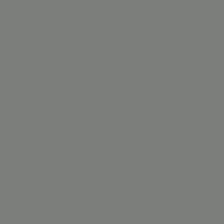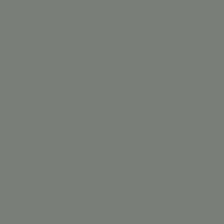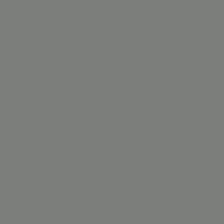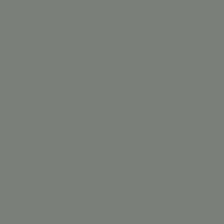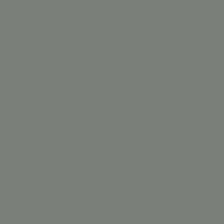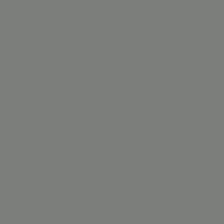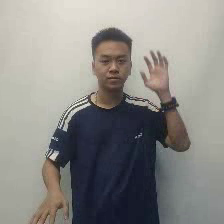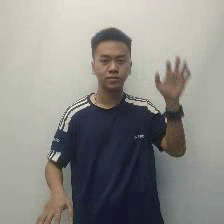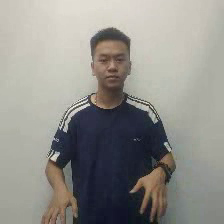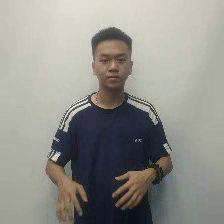Con gấu